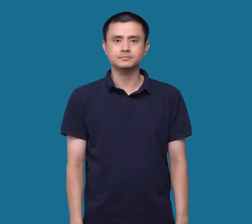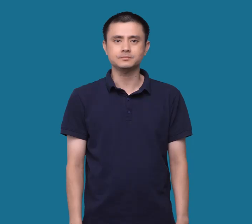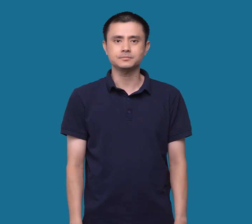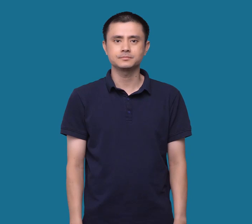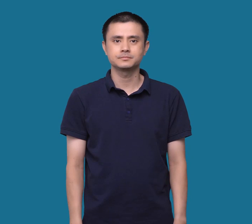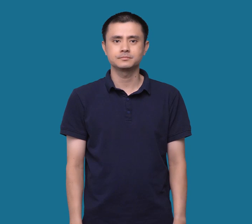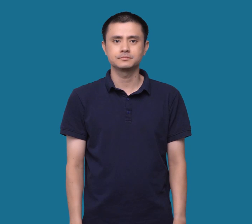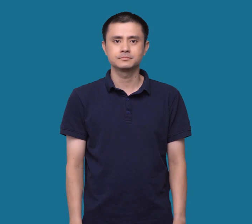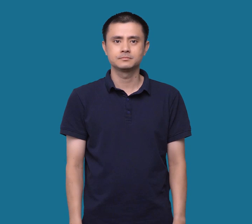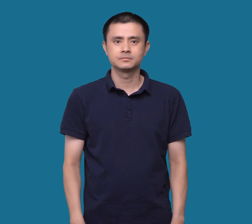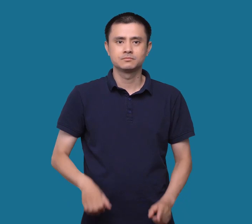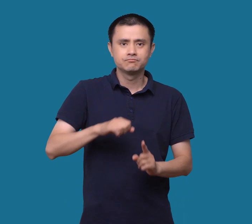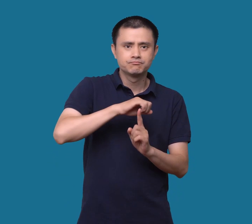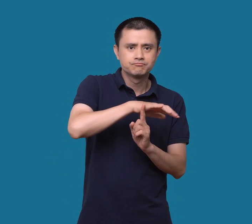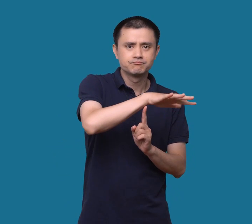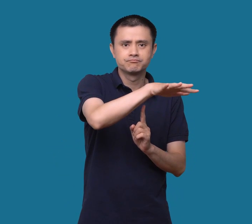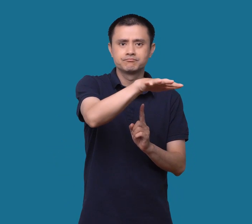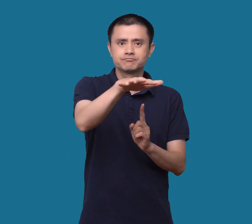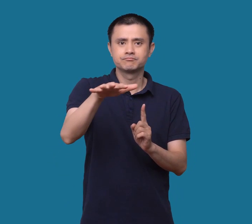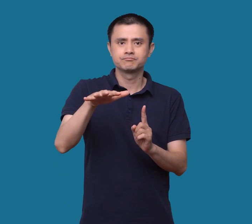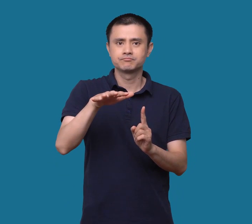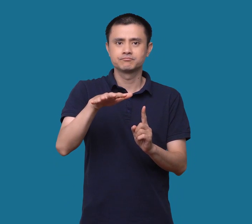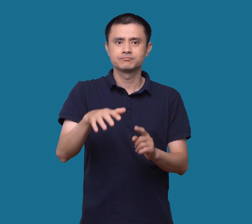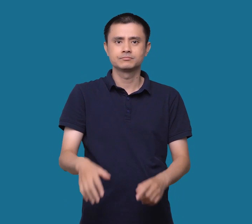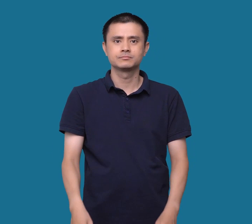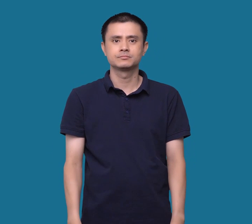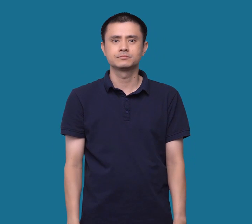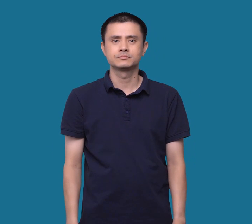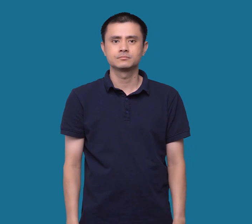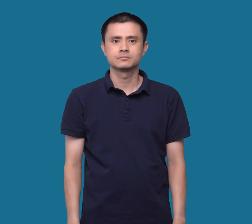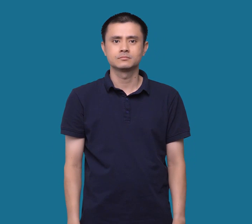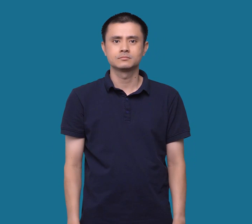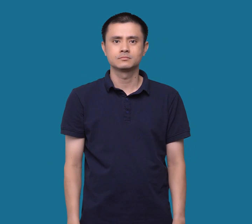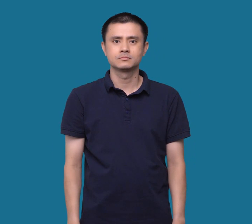truyền thông